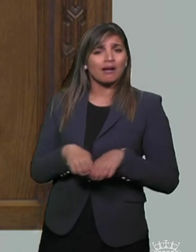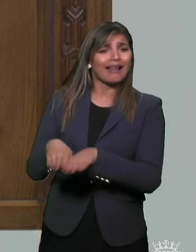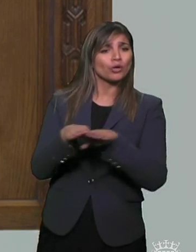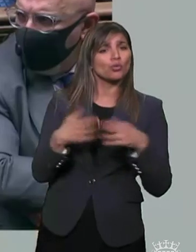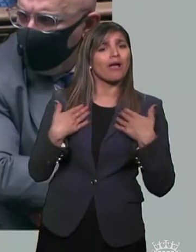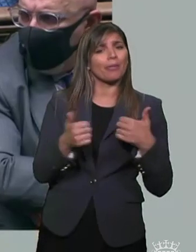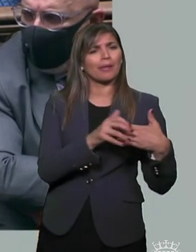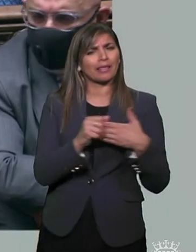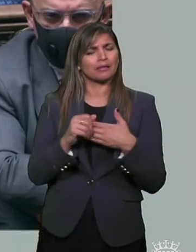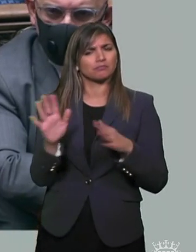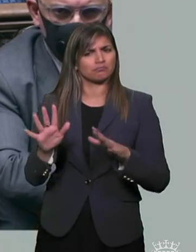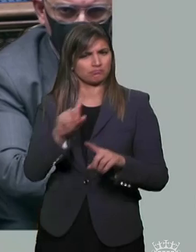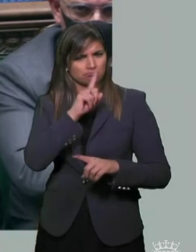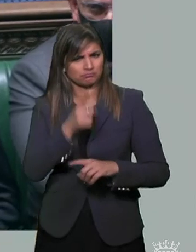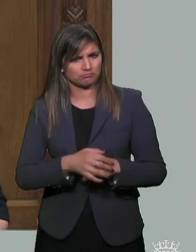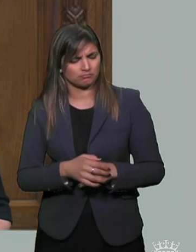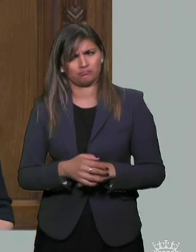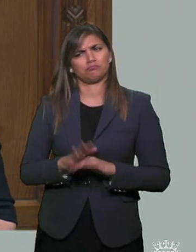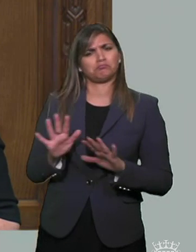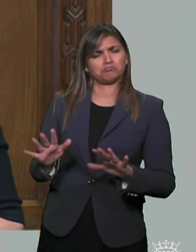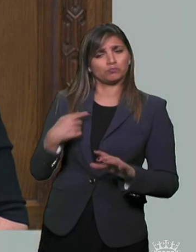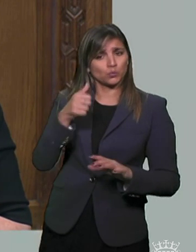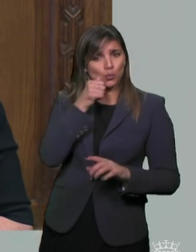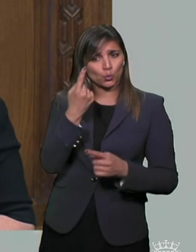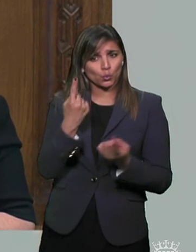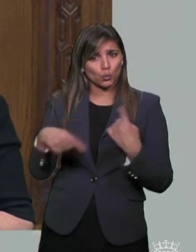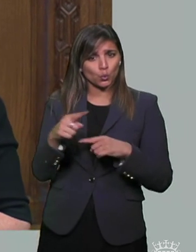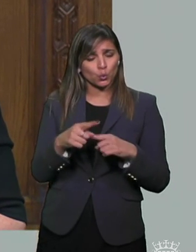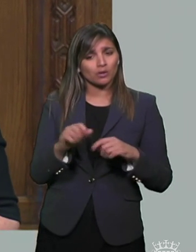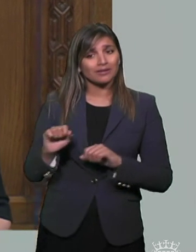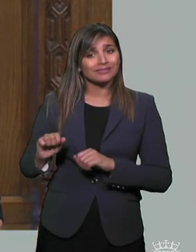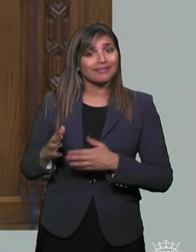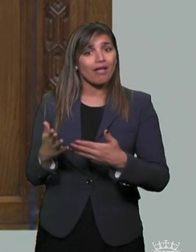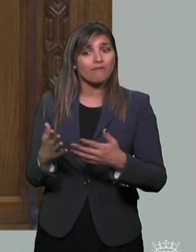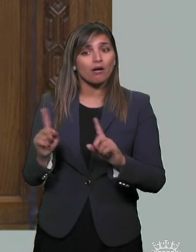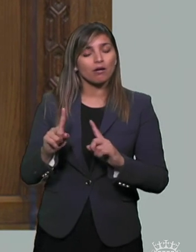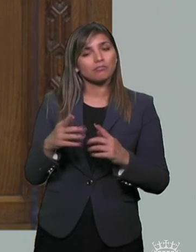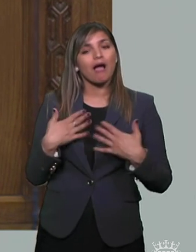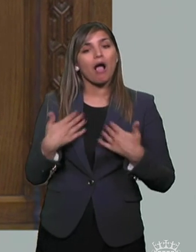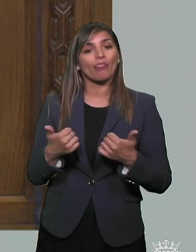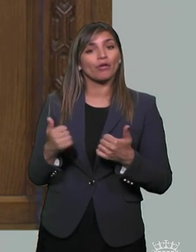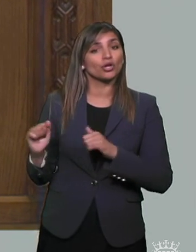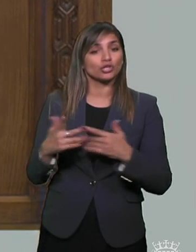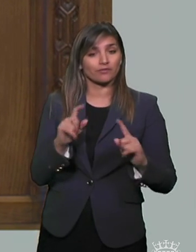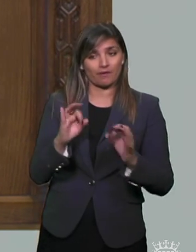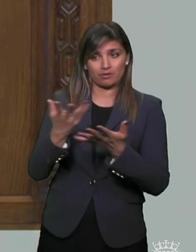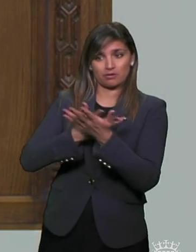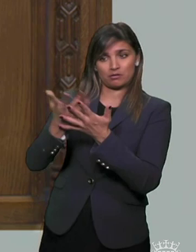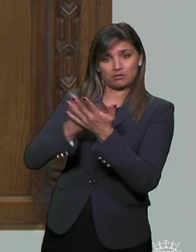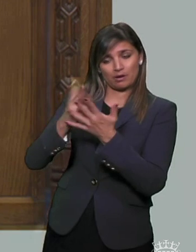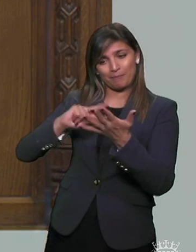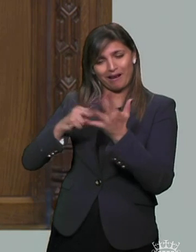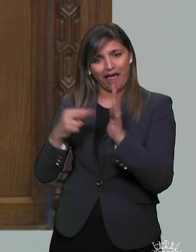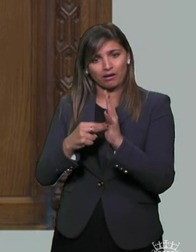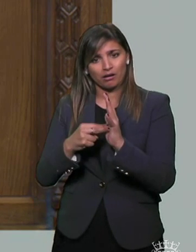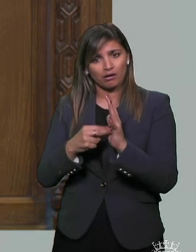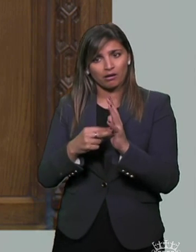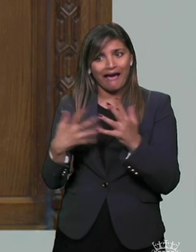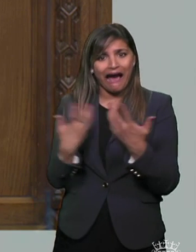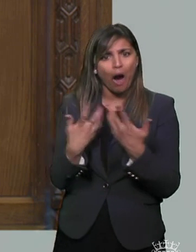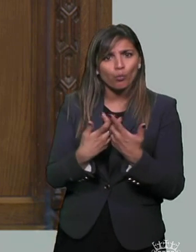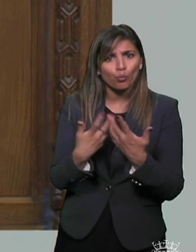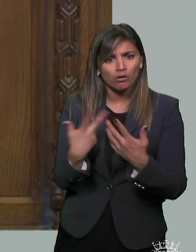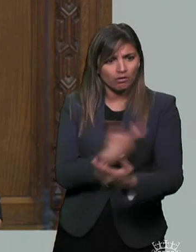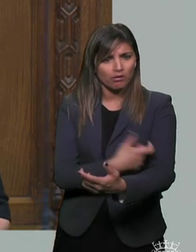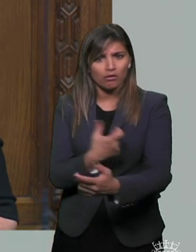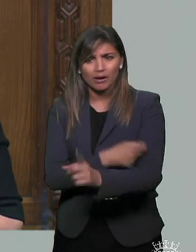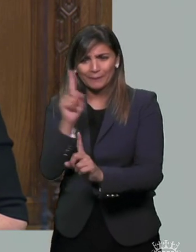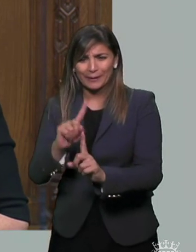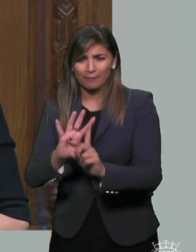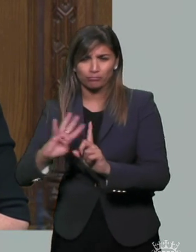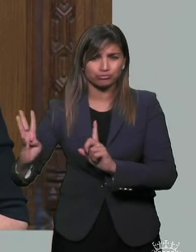We know that those who deliver our health service were not adequately consulted and that the infrastructure to deliver it was not prepared.